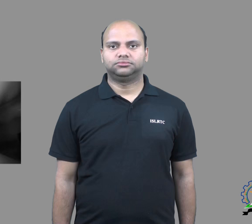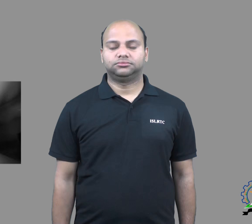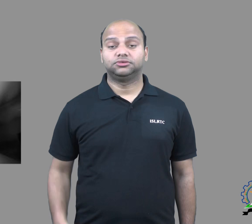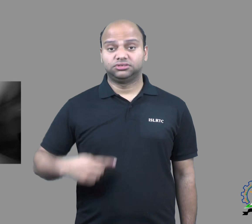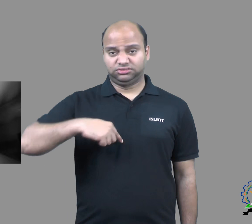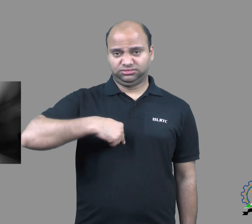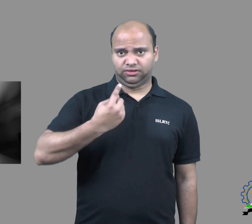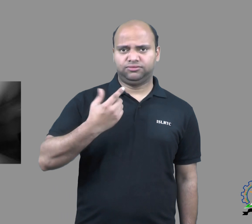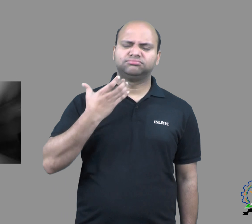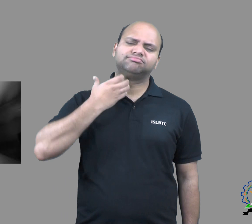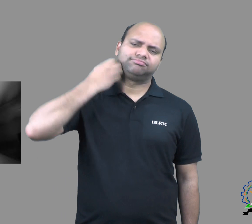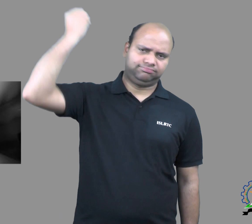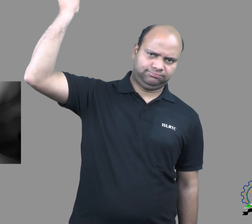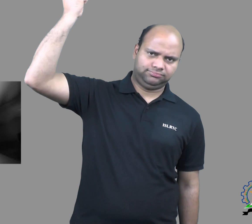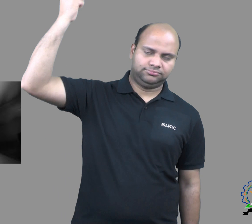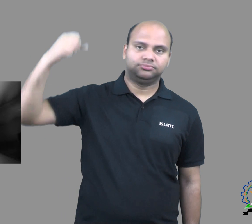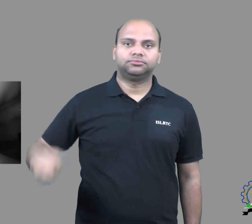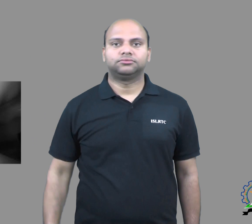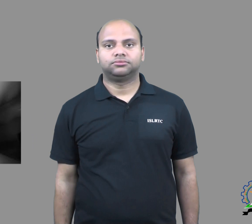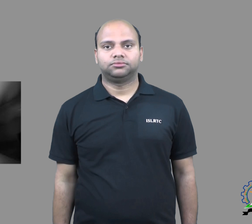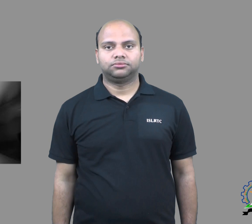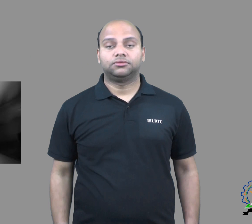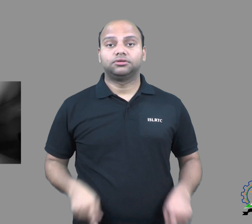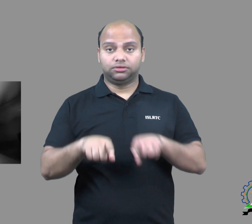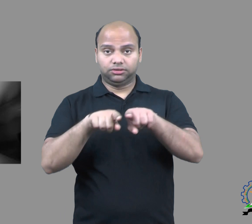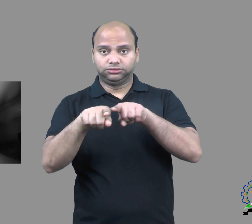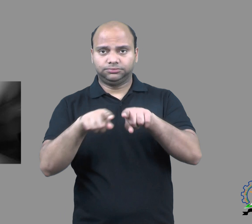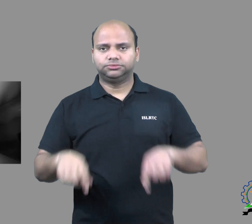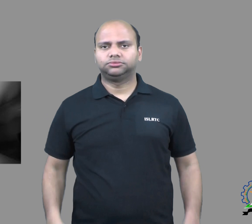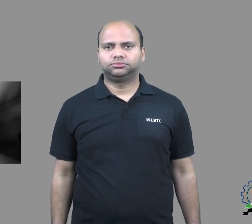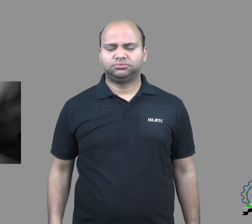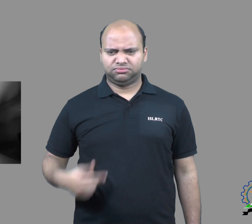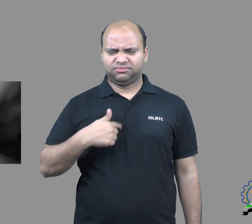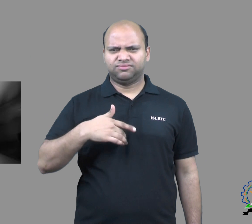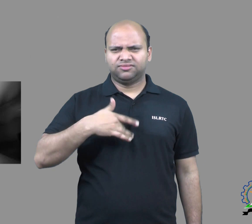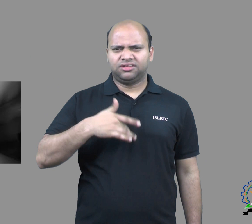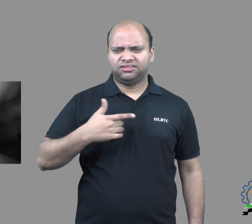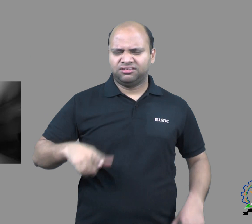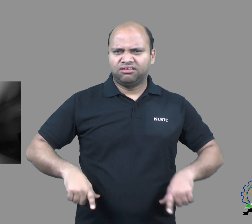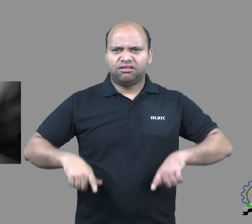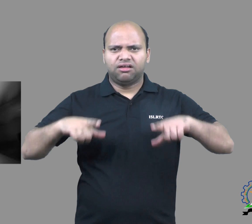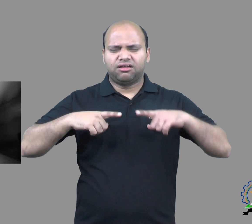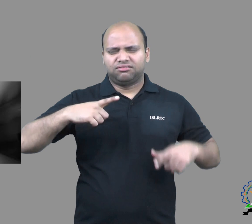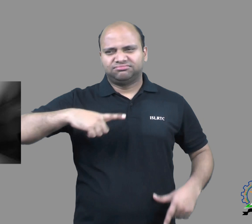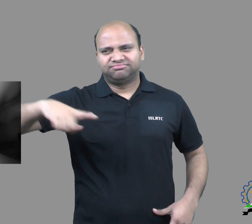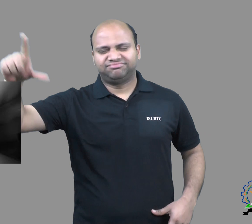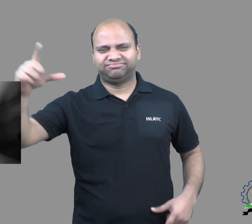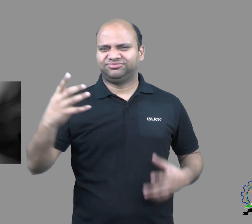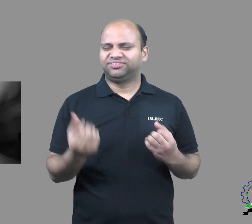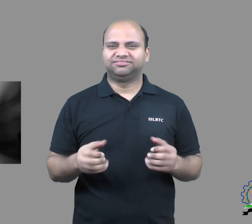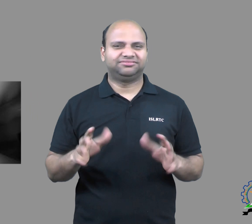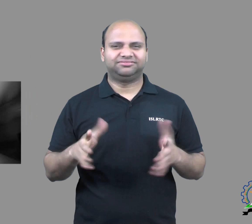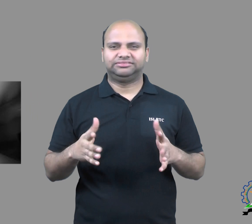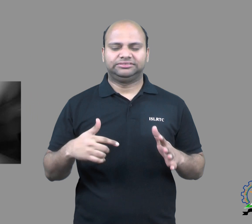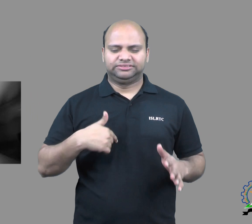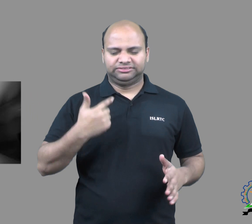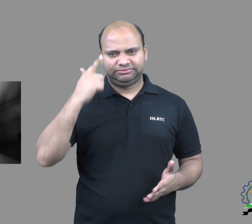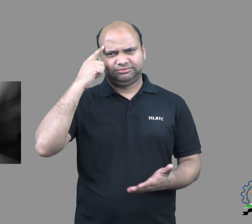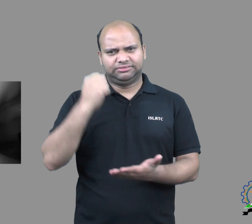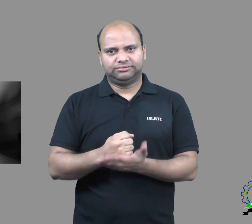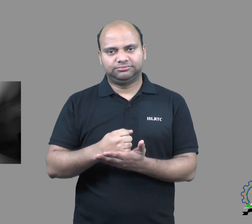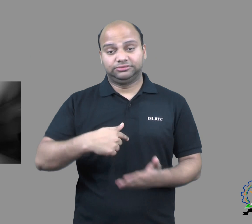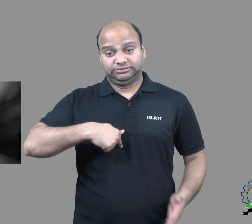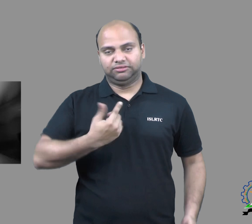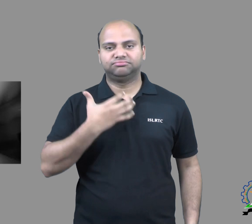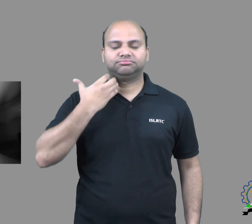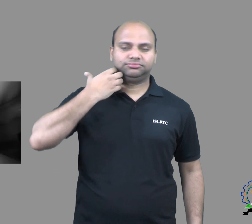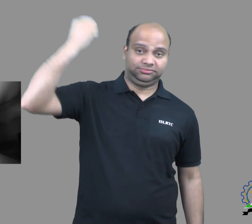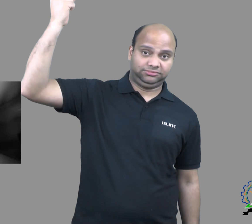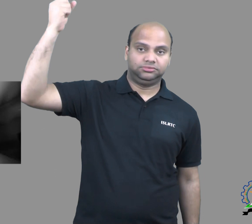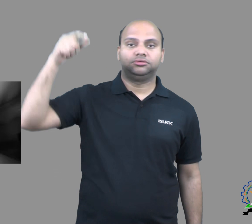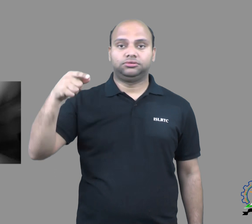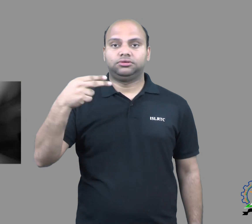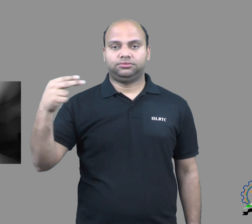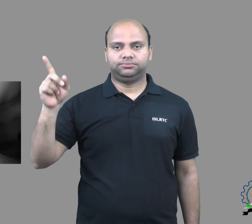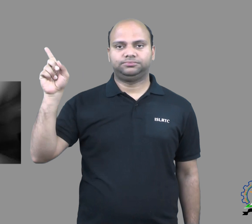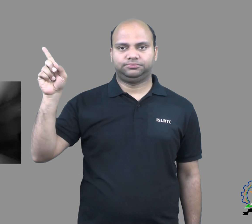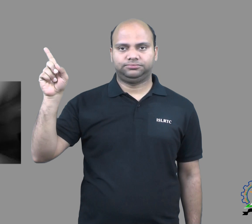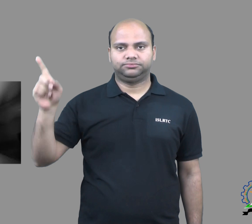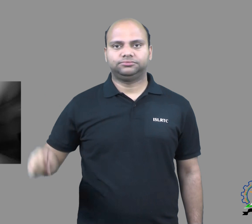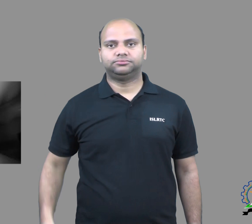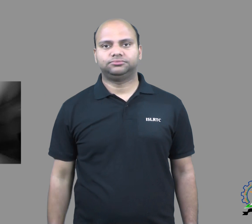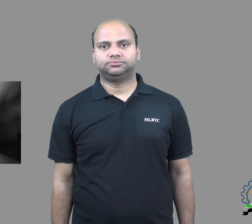Suicide